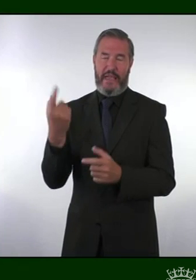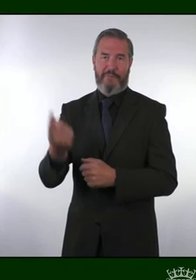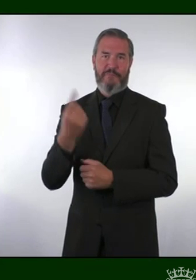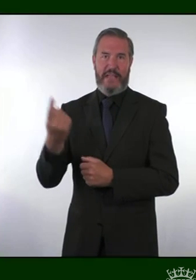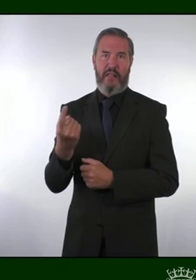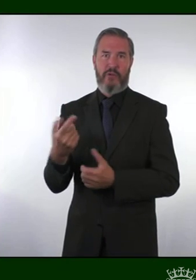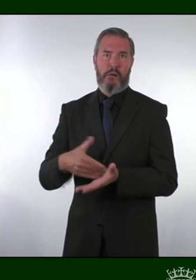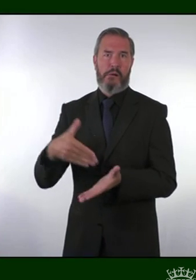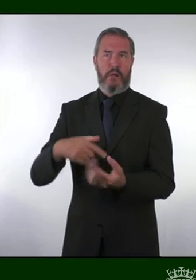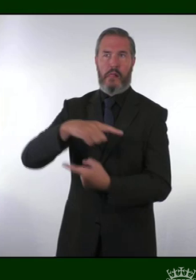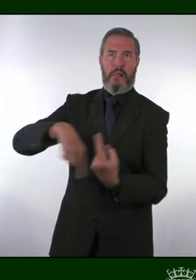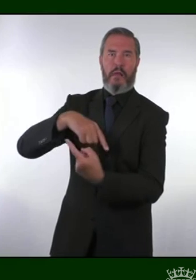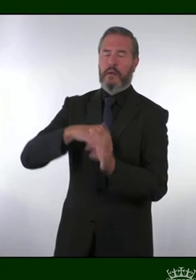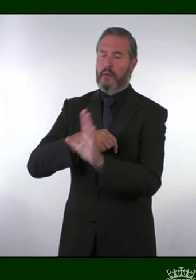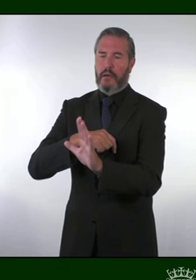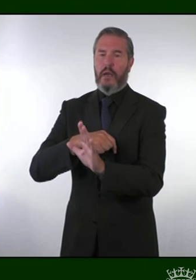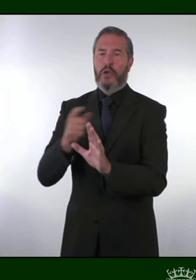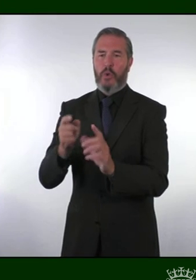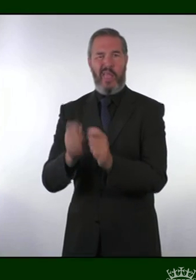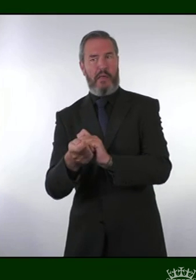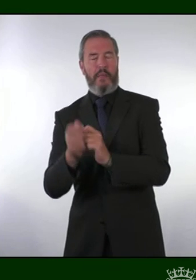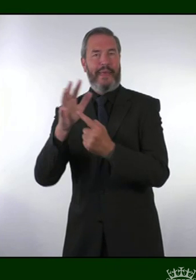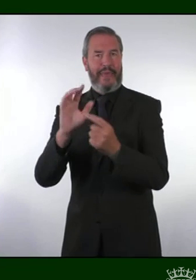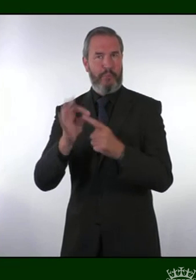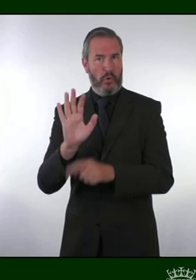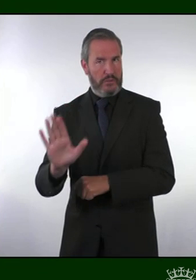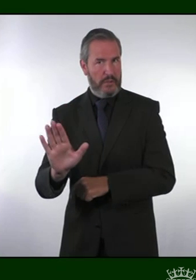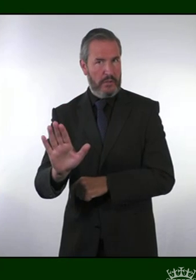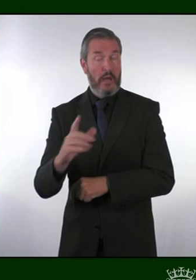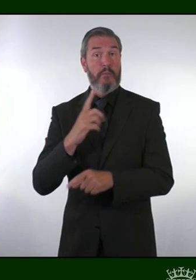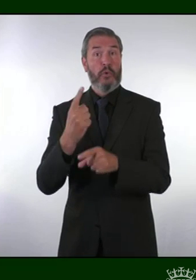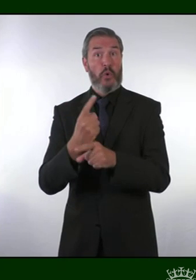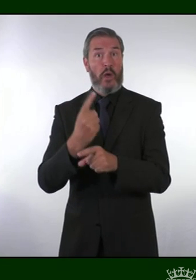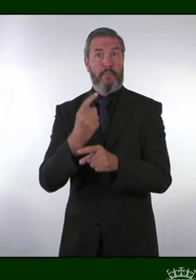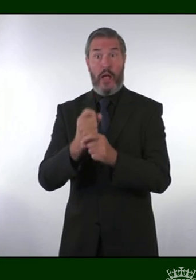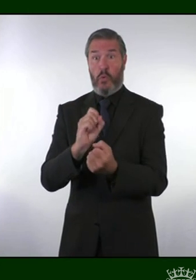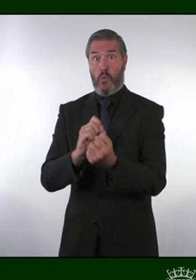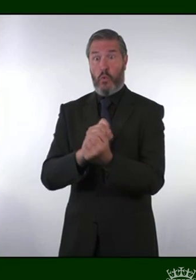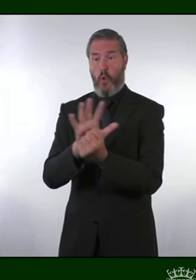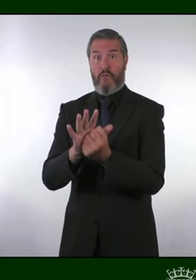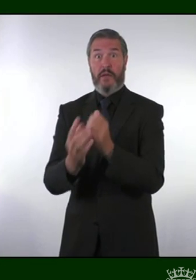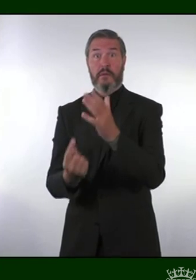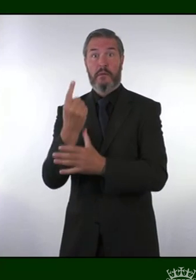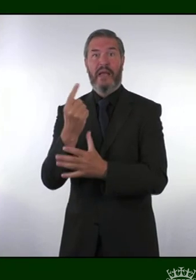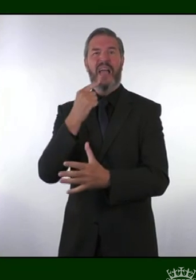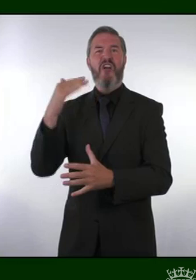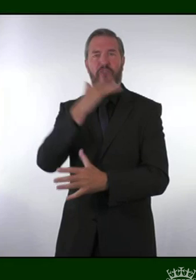He is misleading on the key point. The number of people with covid in this country is, of course, an estimate.